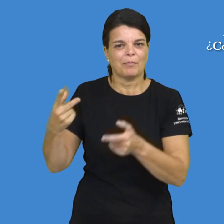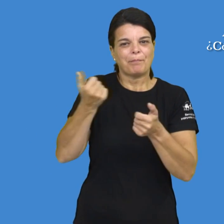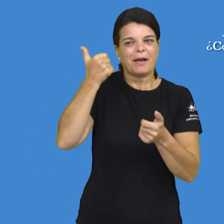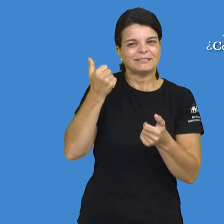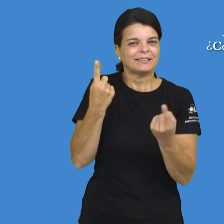más cantidad